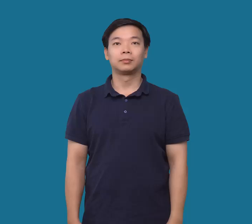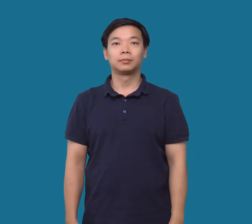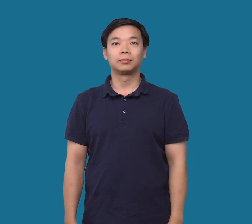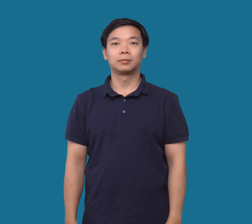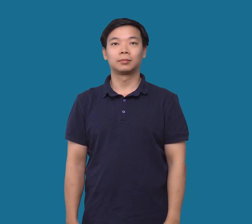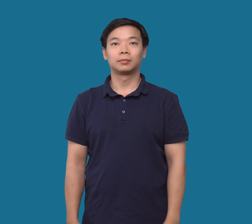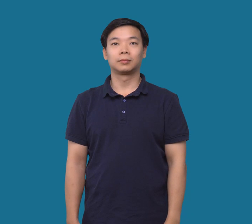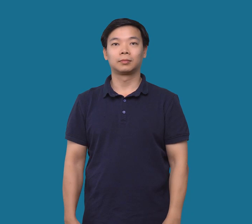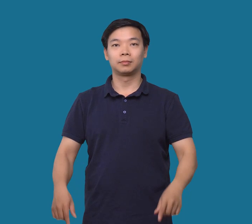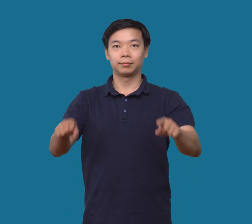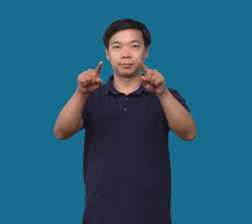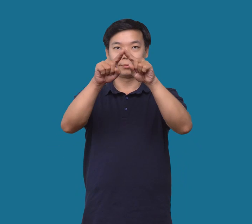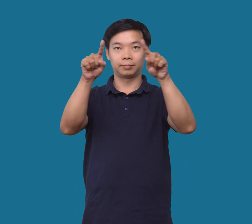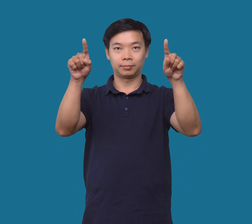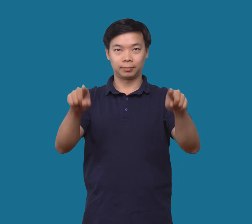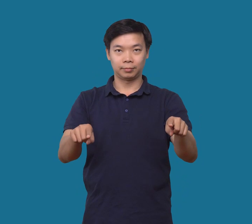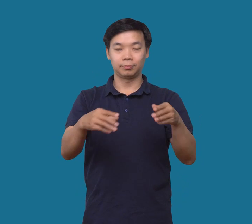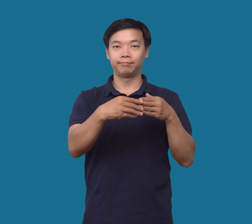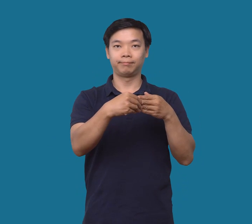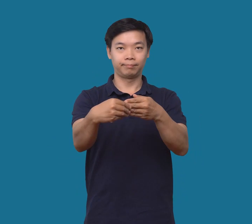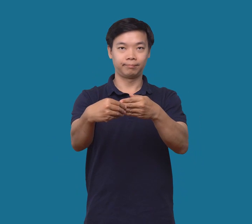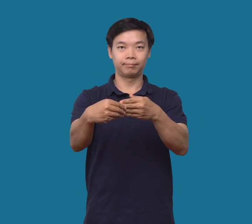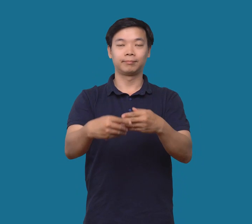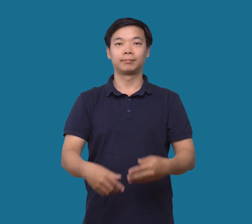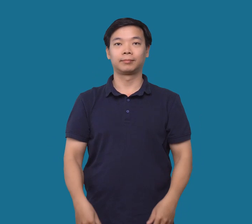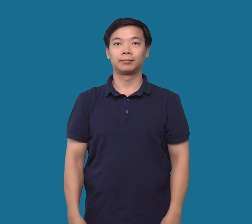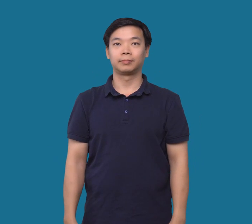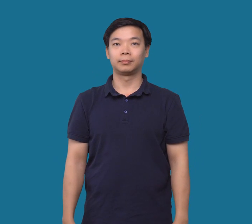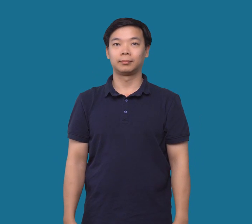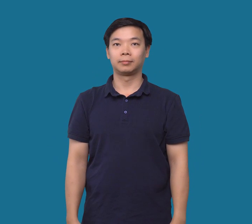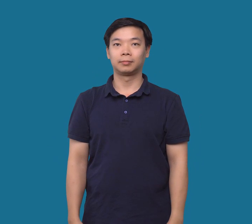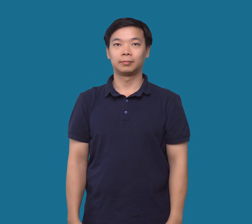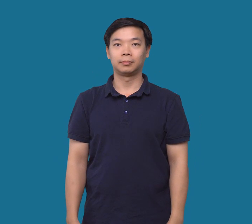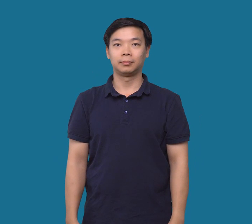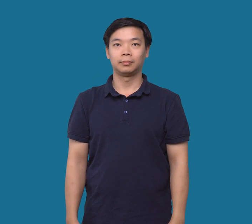bảng chỉ dẫn